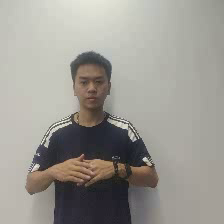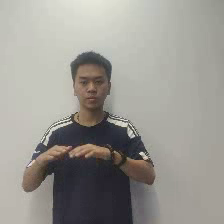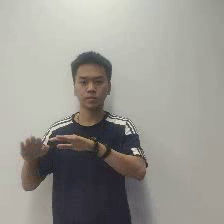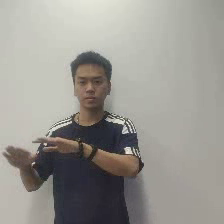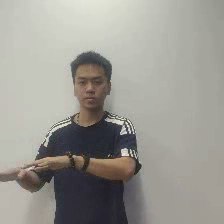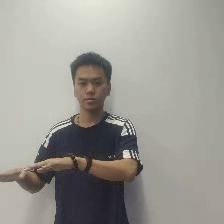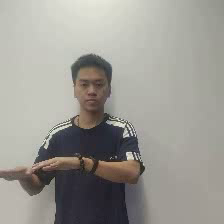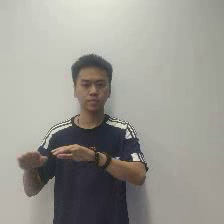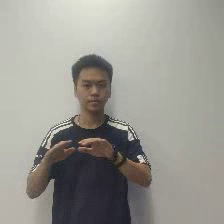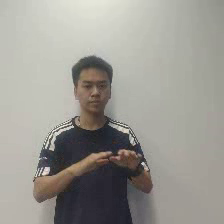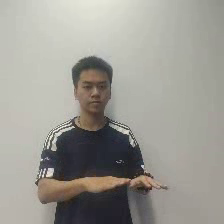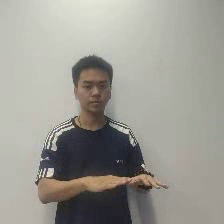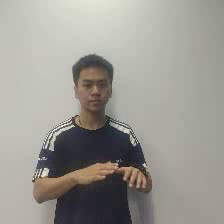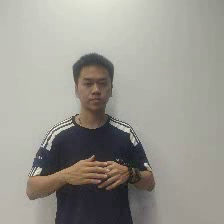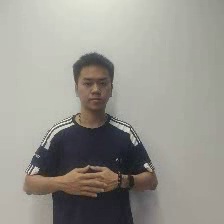Chậm lại